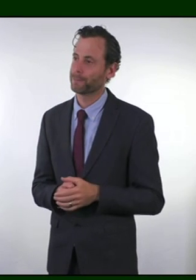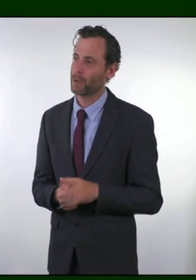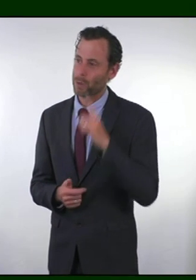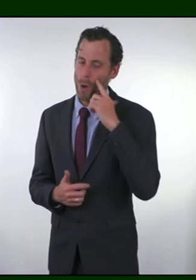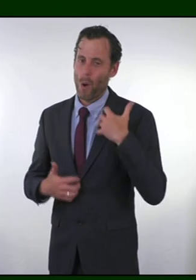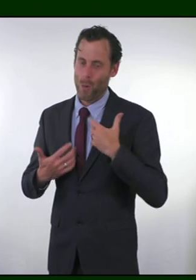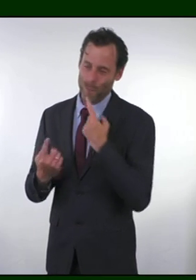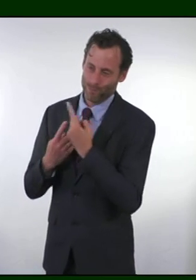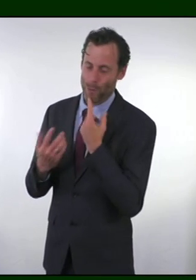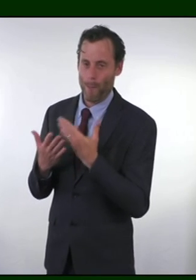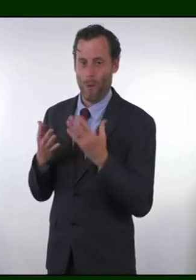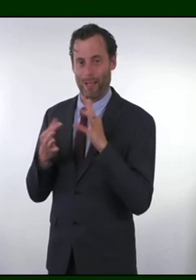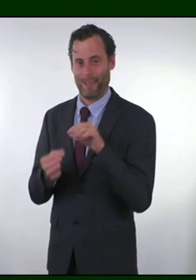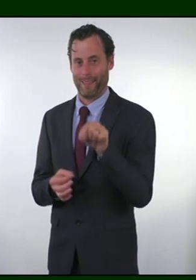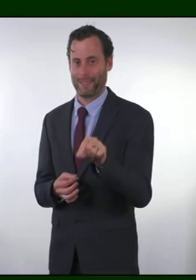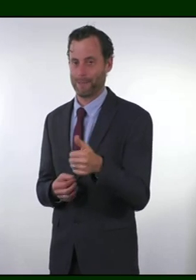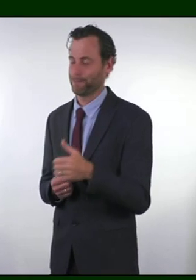I look forward to discussing it with him further.